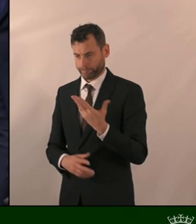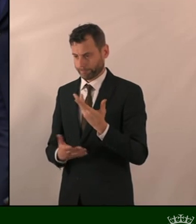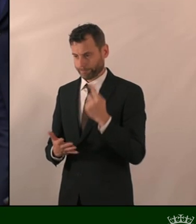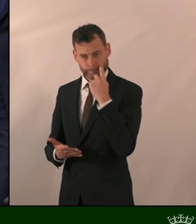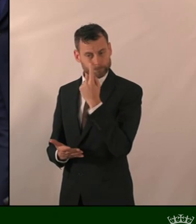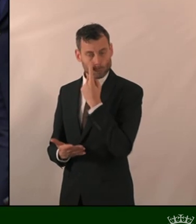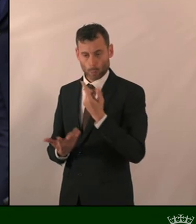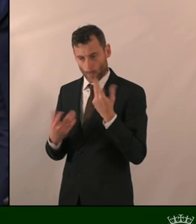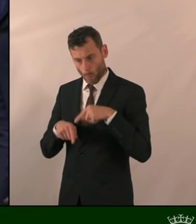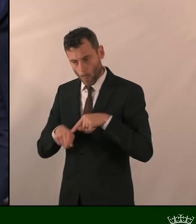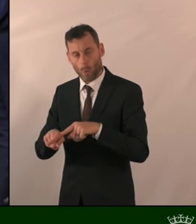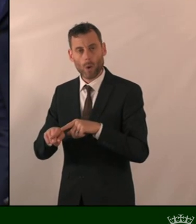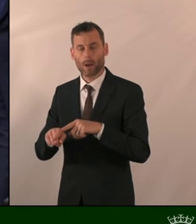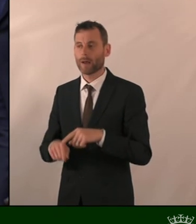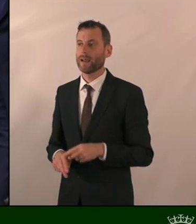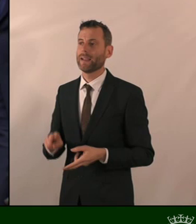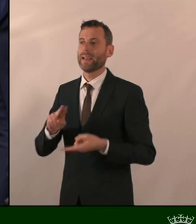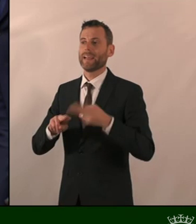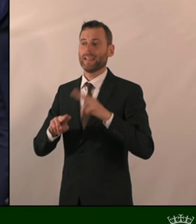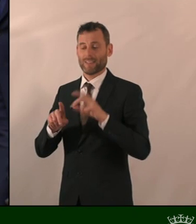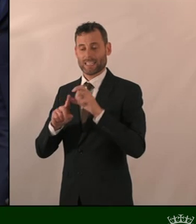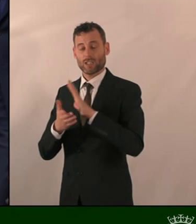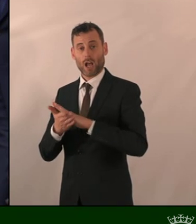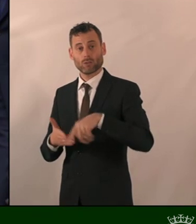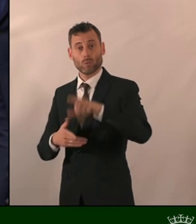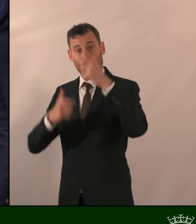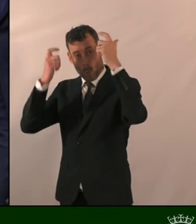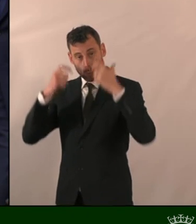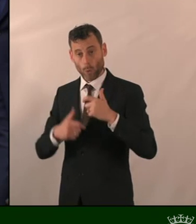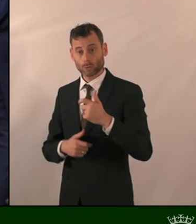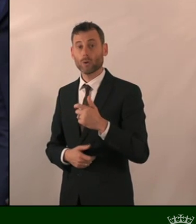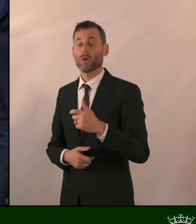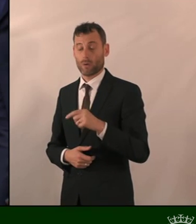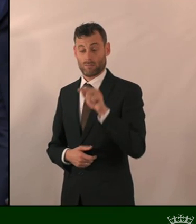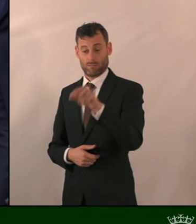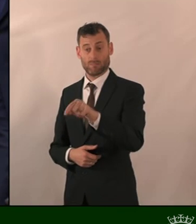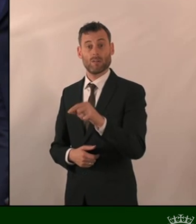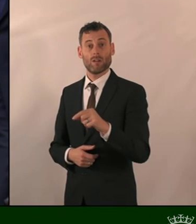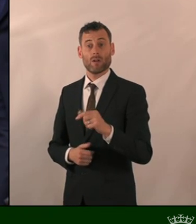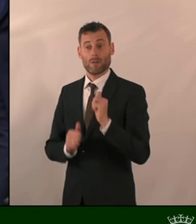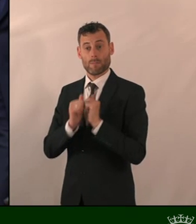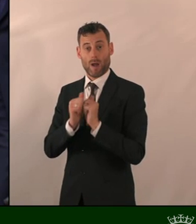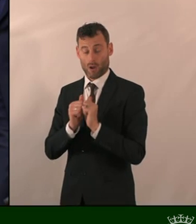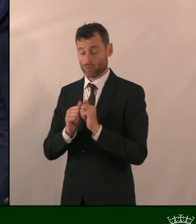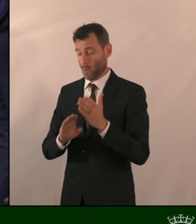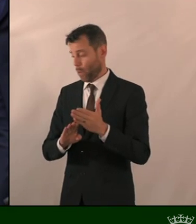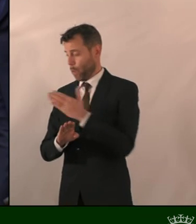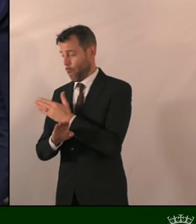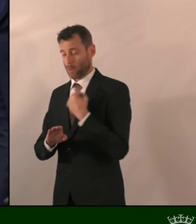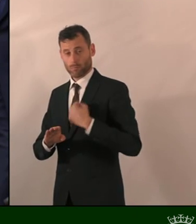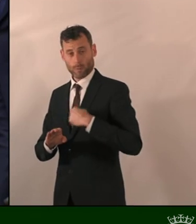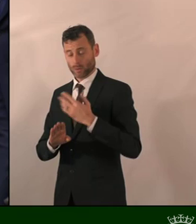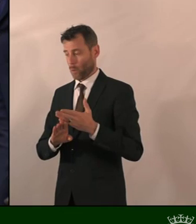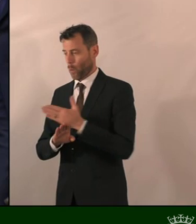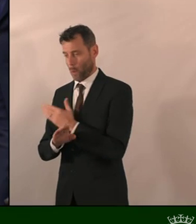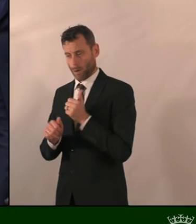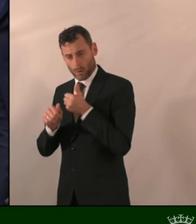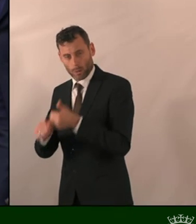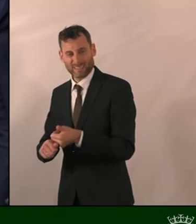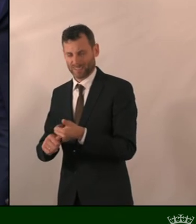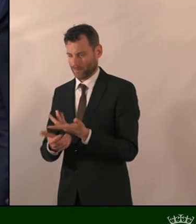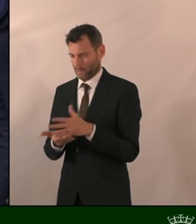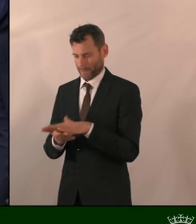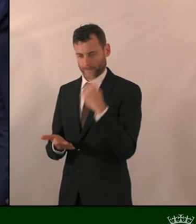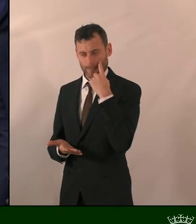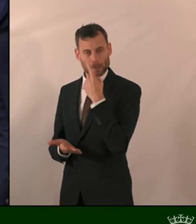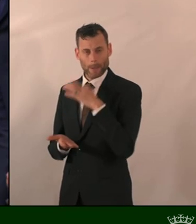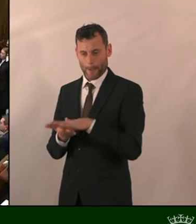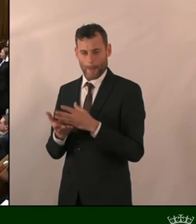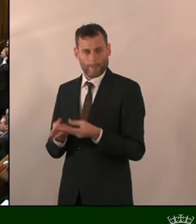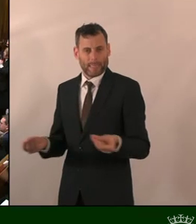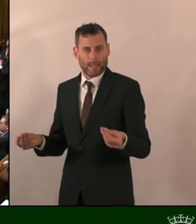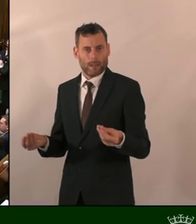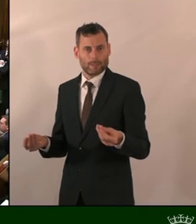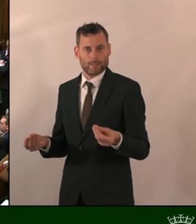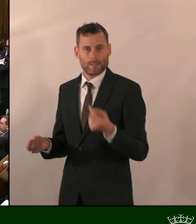Does the Prime Minister accept that if Dennis Hutchings goes to trial on 9 March, all the assurances, promises and manifesto commitments will amount to nothing more than meaningless empty platitudes?